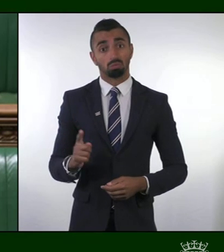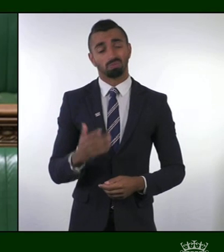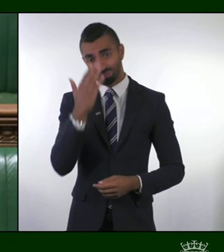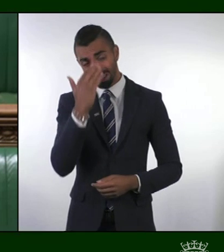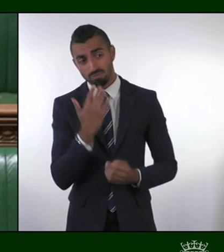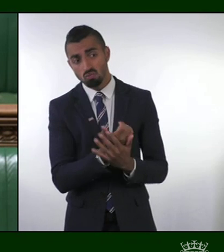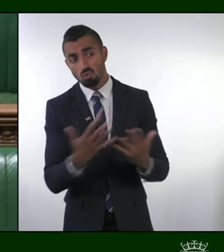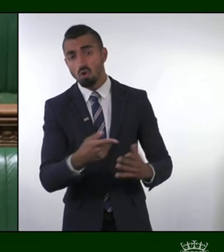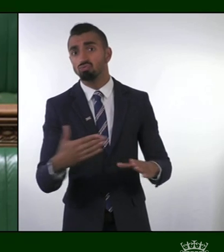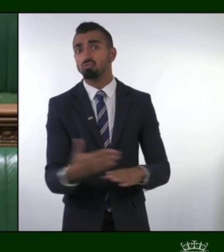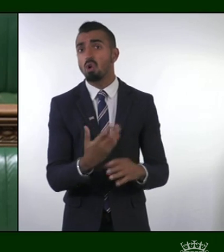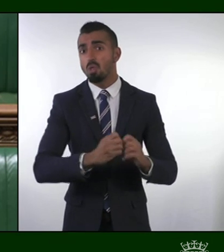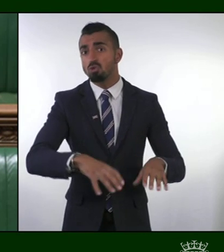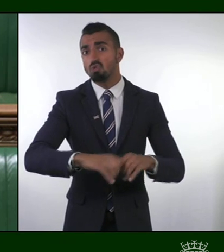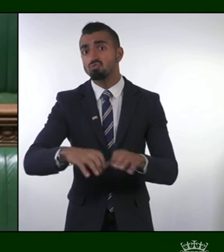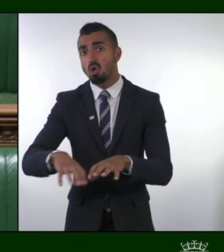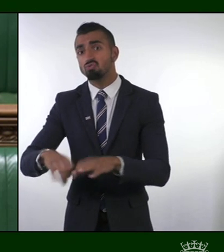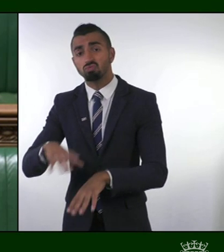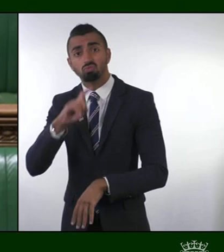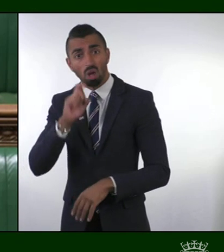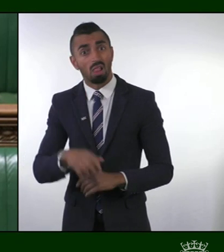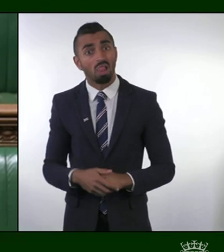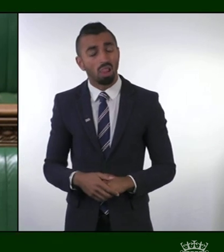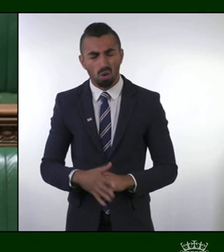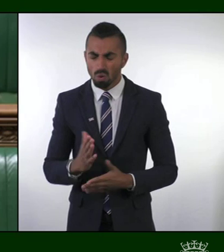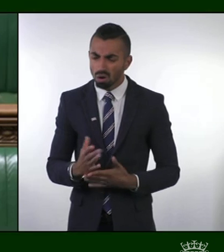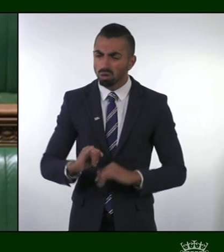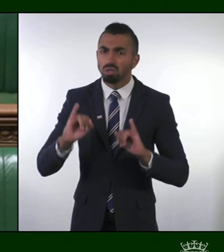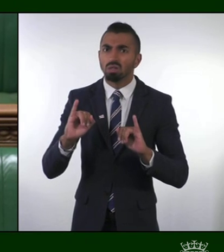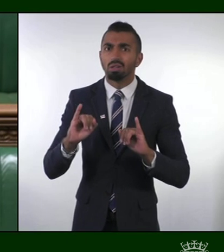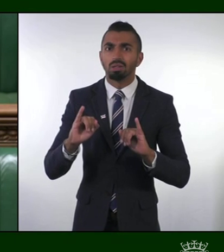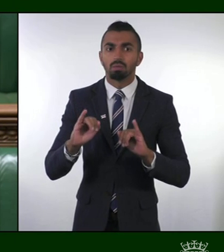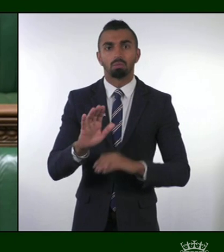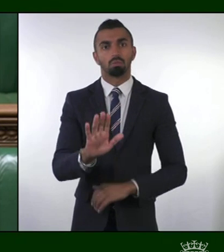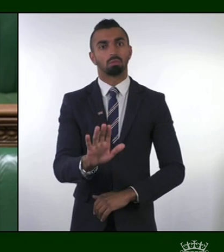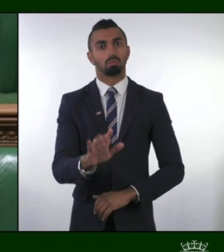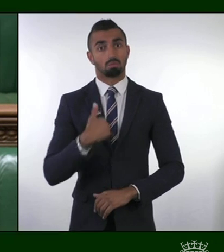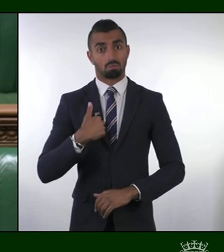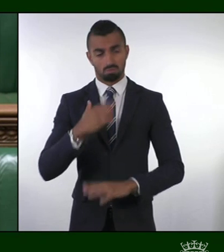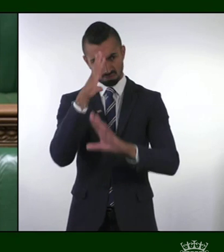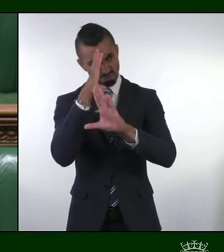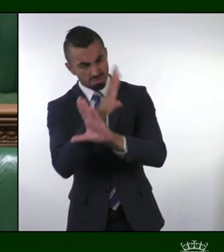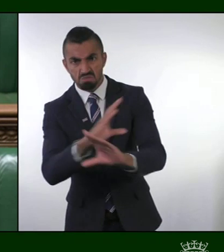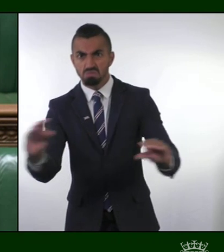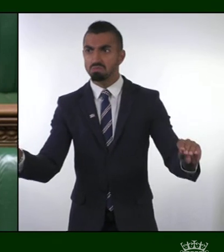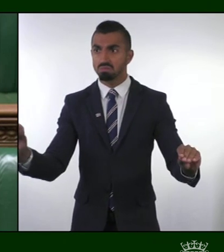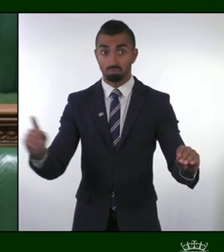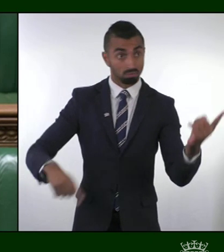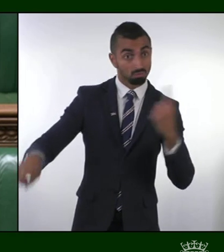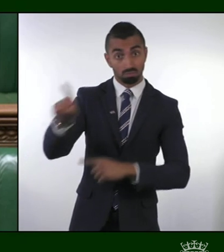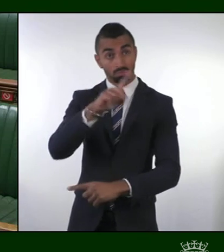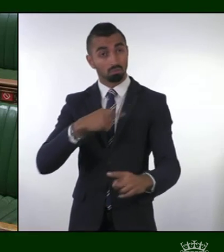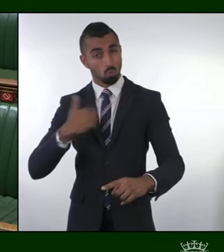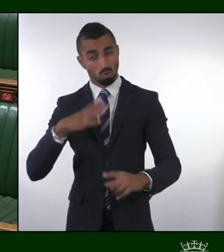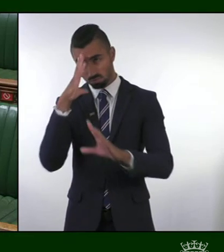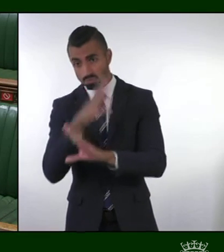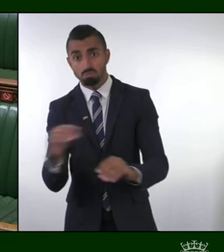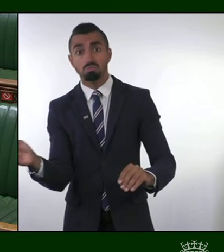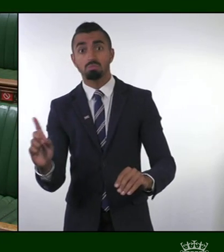I want every person in this House and in the country to know that I will never accept unemployment as an unavoidable outcome.